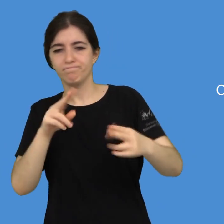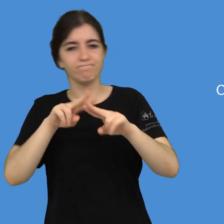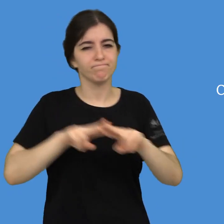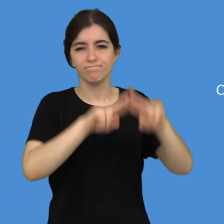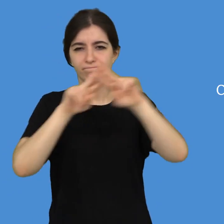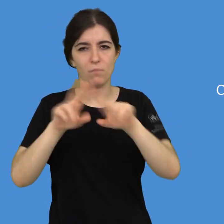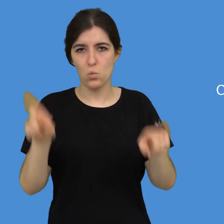revisar